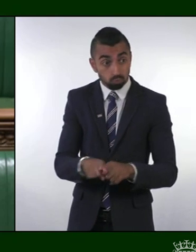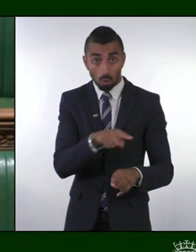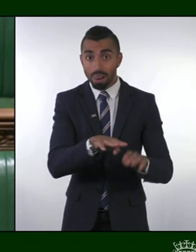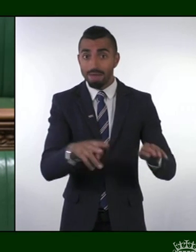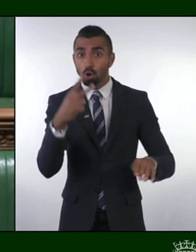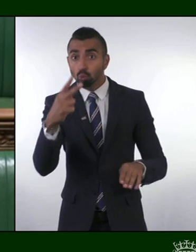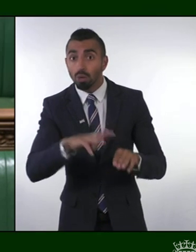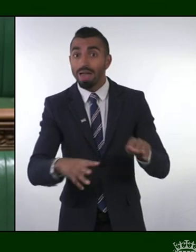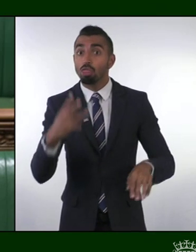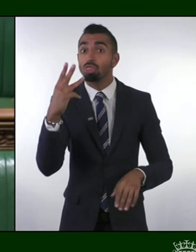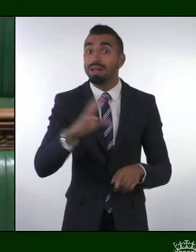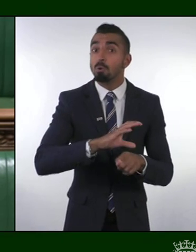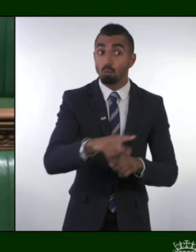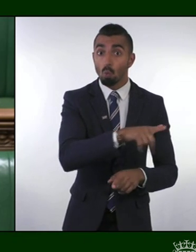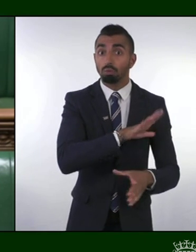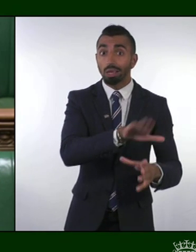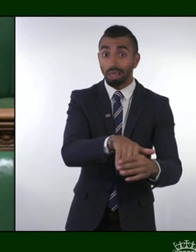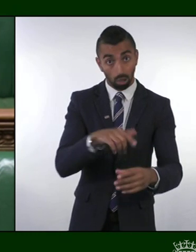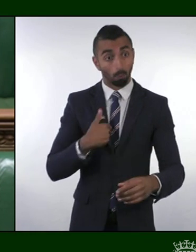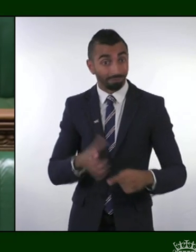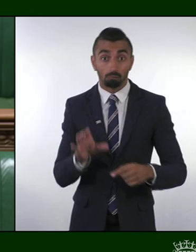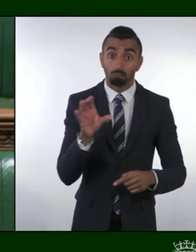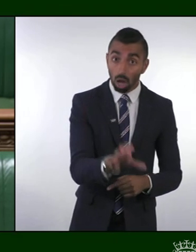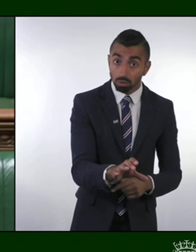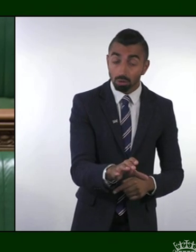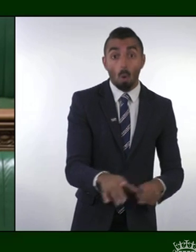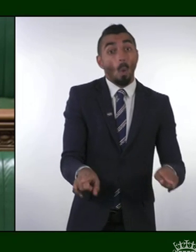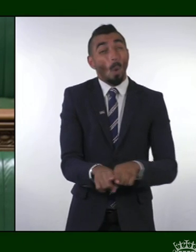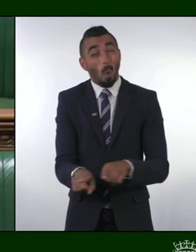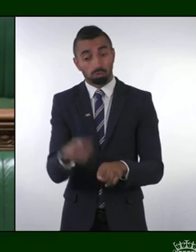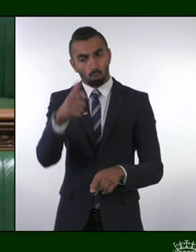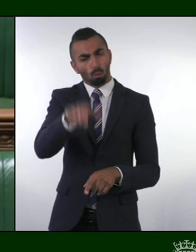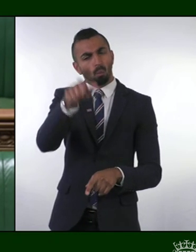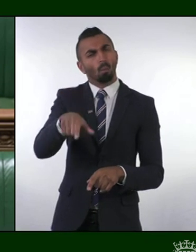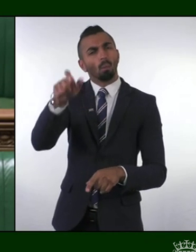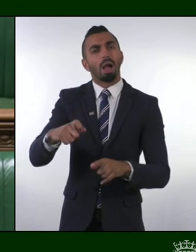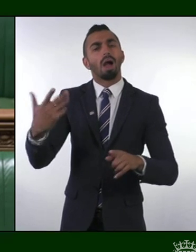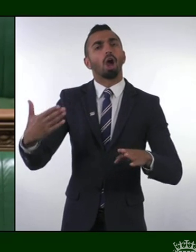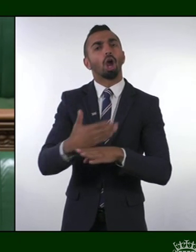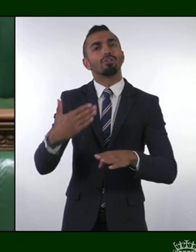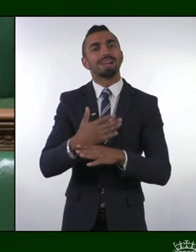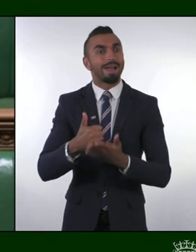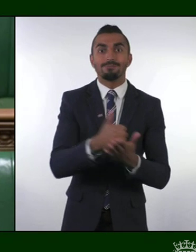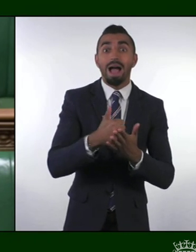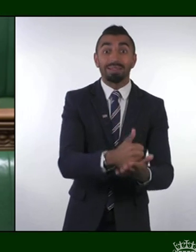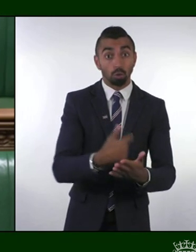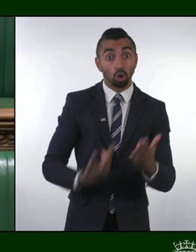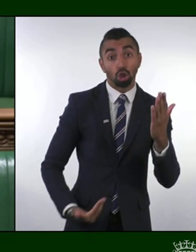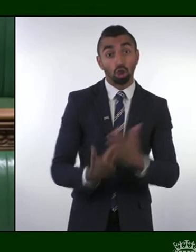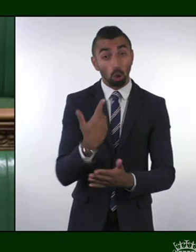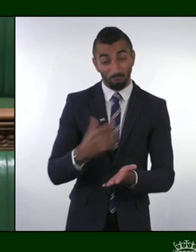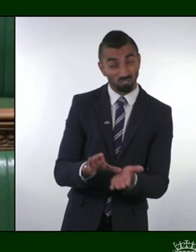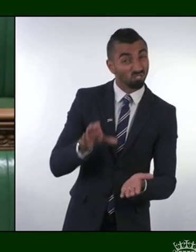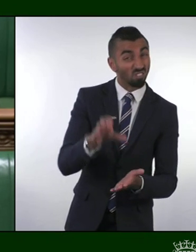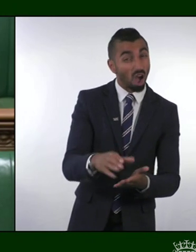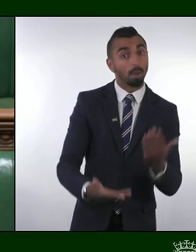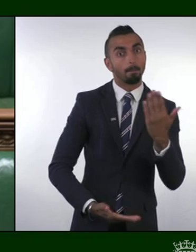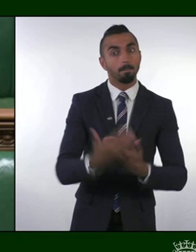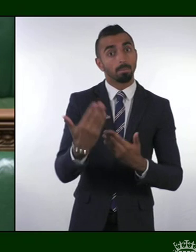The evidence says that careers advice works, too, so we will fund it, with enough new careers advisers to support over a quarter of a million more people.